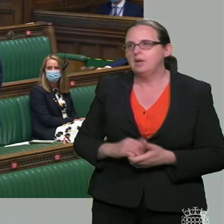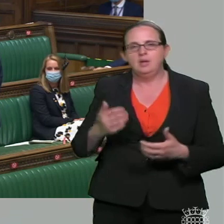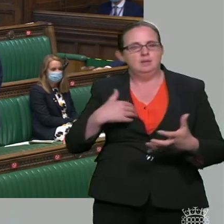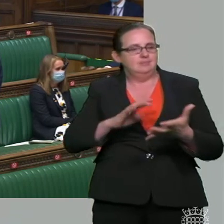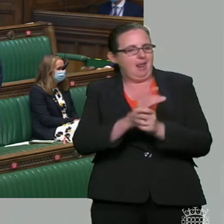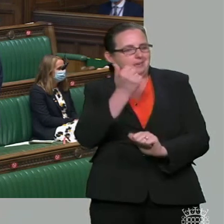that Southend-on-Sea has now been given the opportunity to become a city.